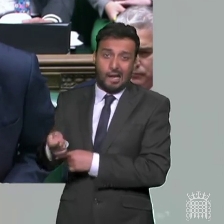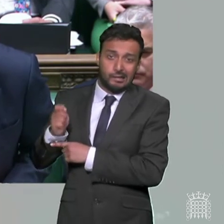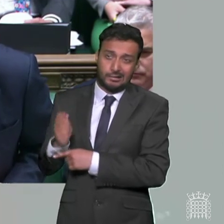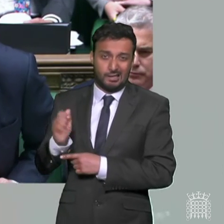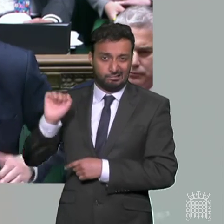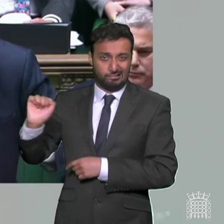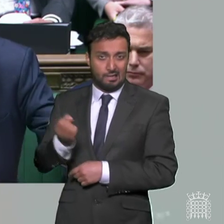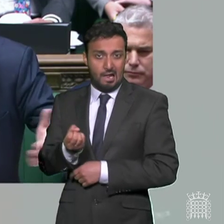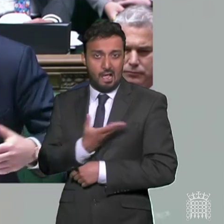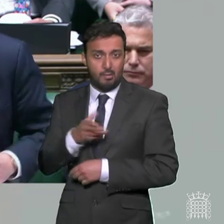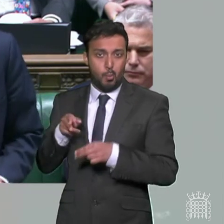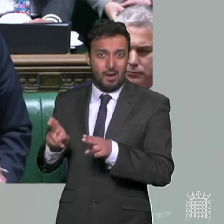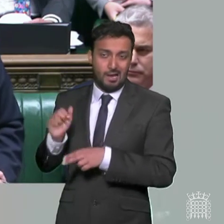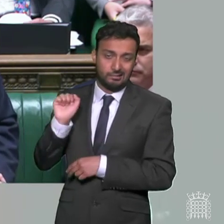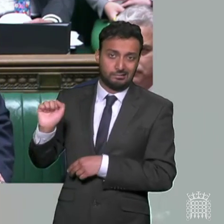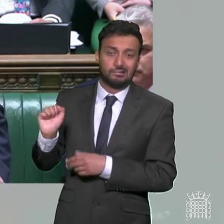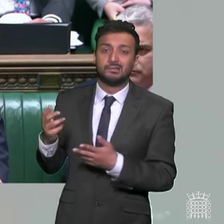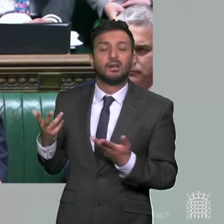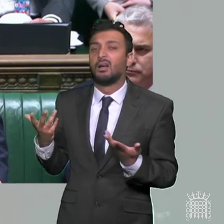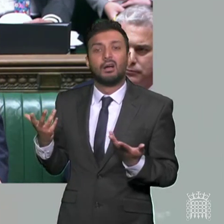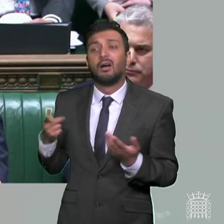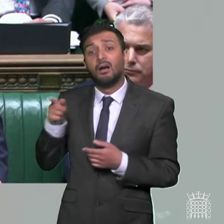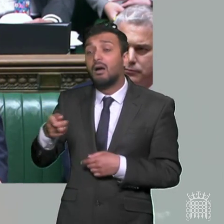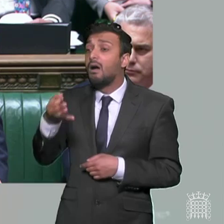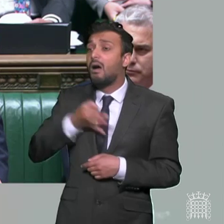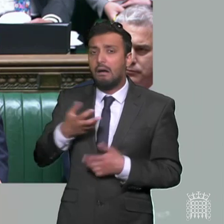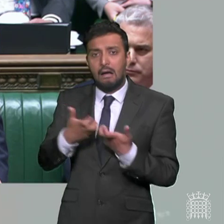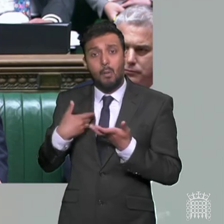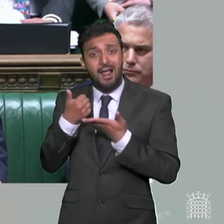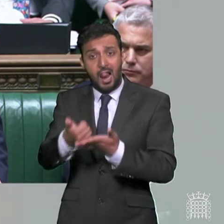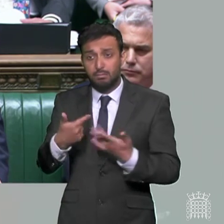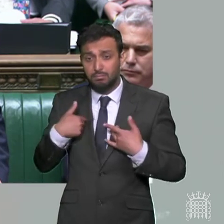The right honourable and learned Gentleman asks when we are going to help people.